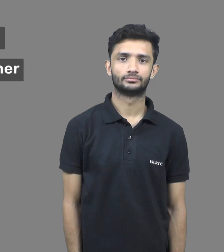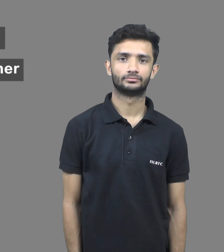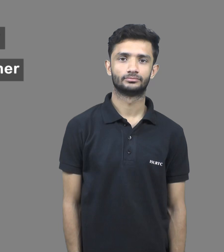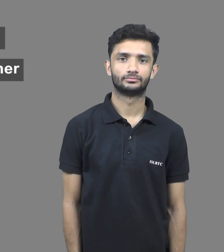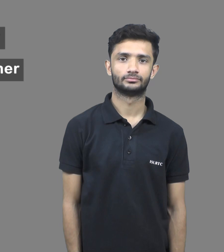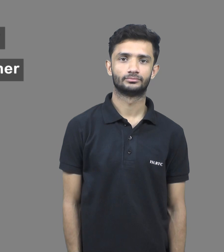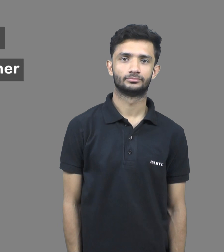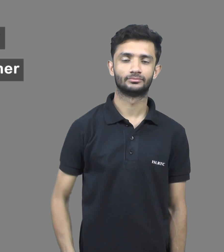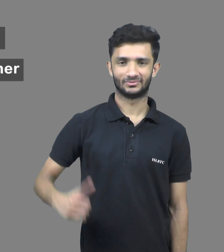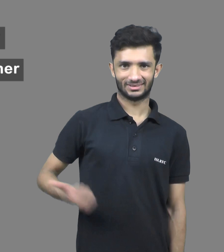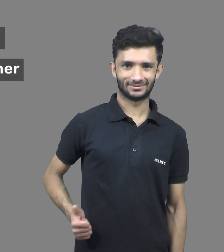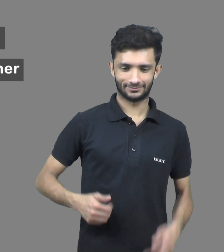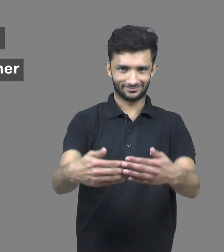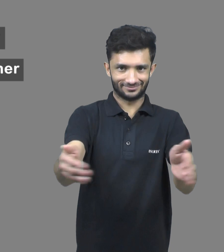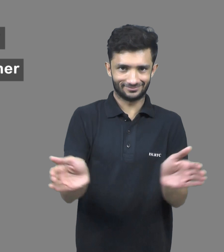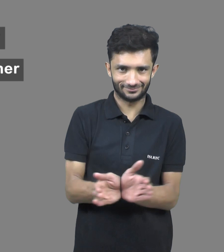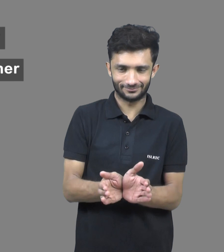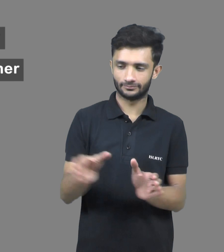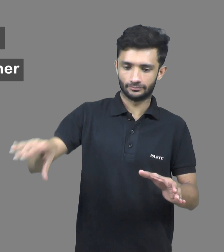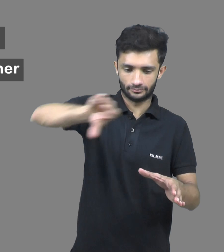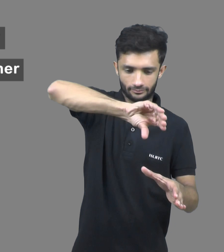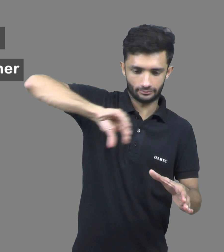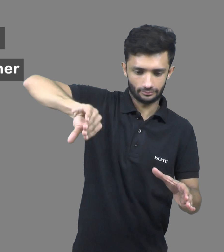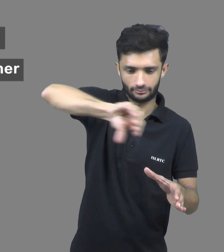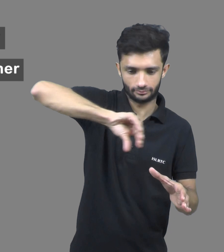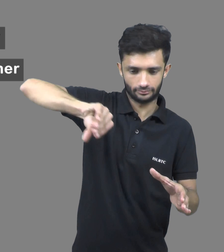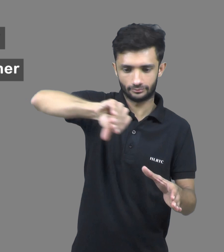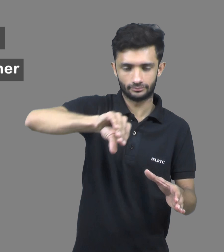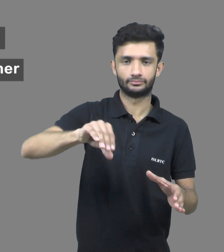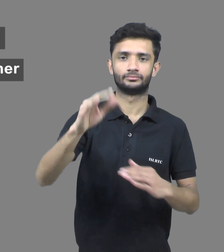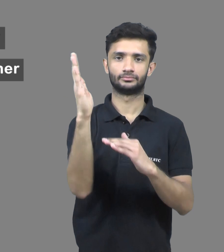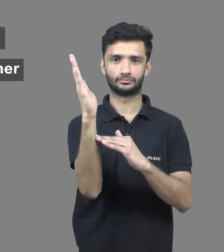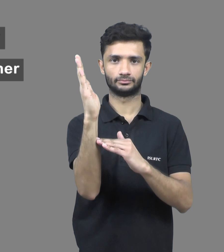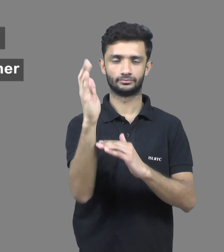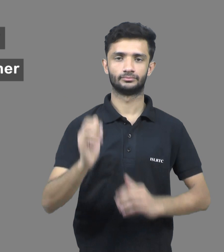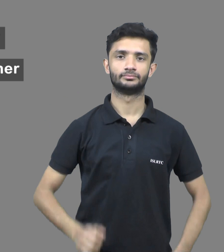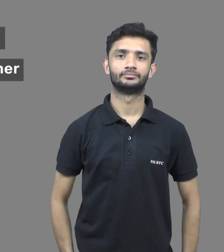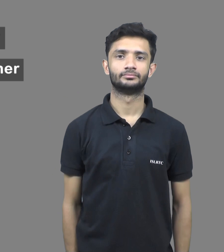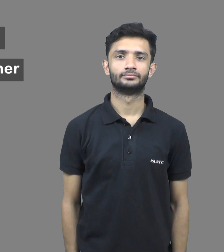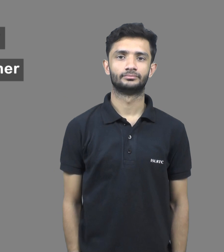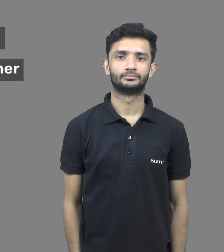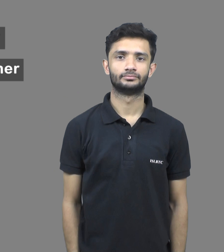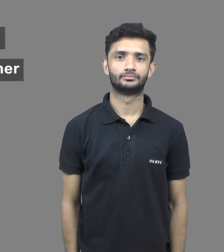Toilet Cleaner Toilet Bowl Cleaner